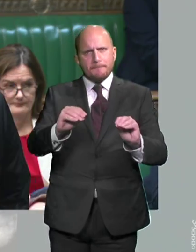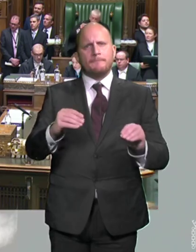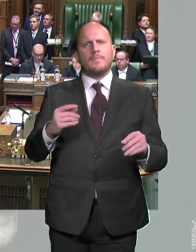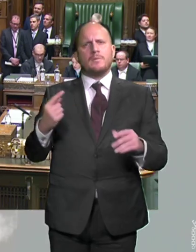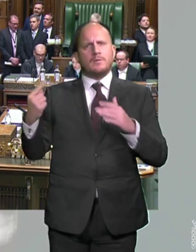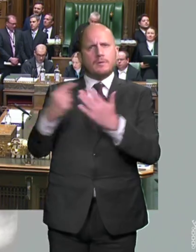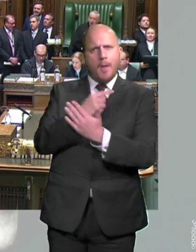10?